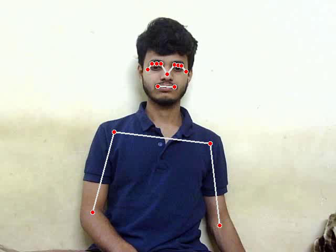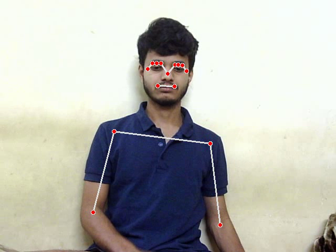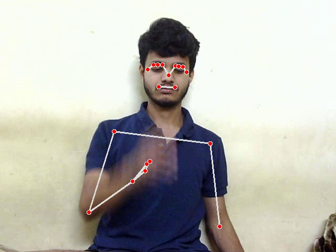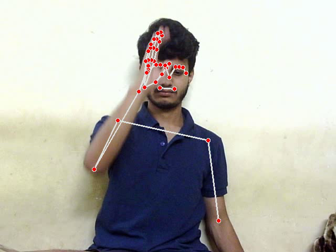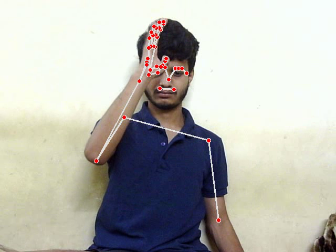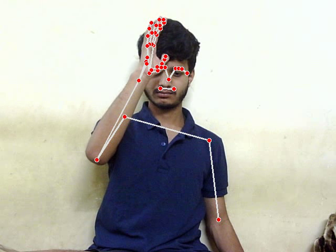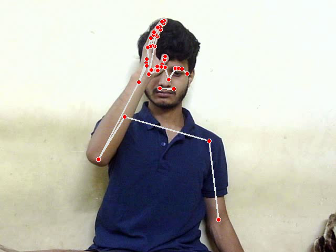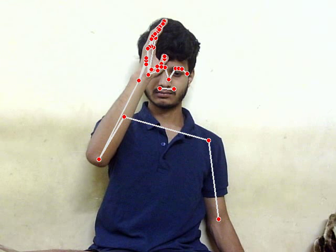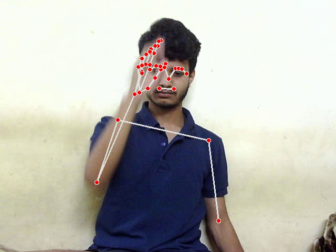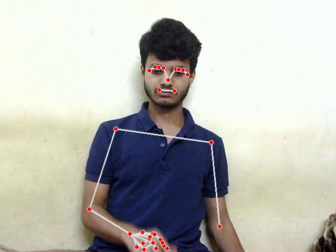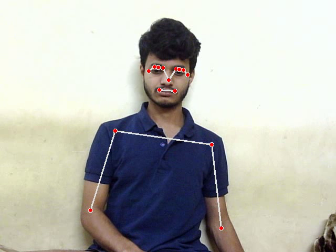father